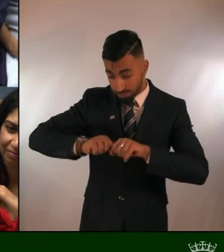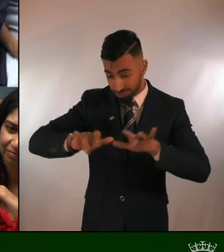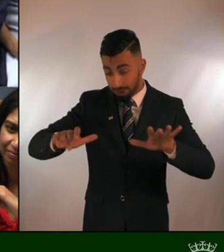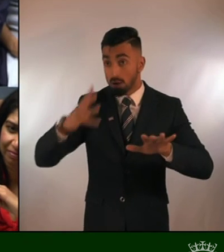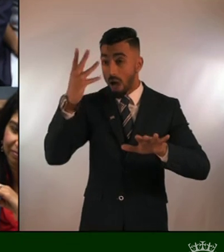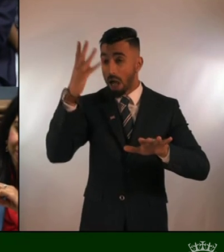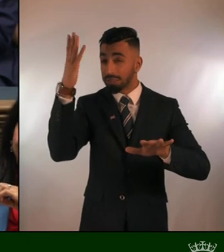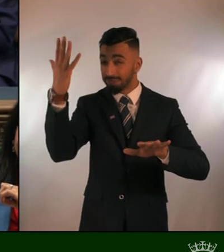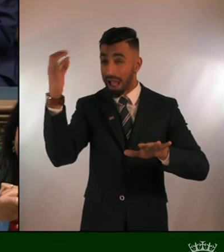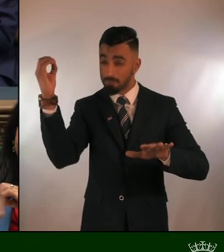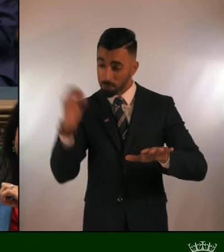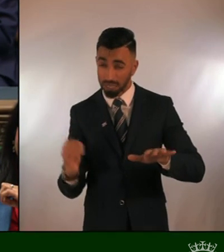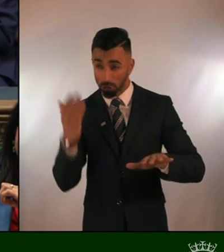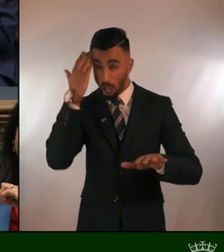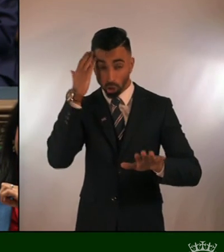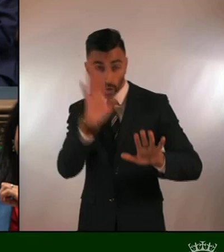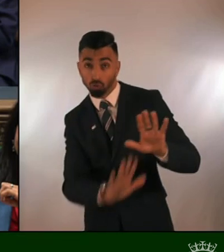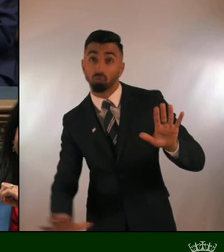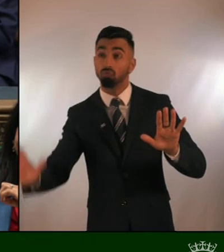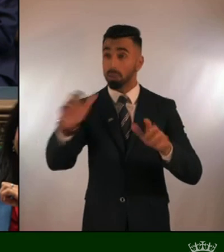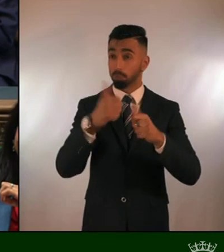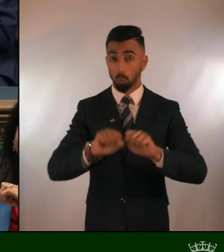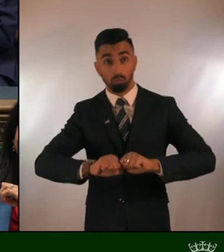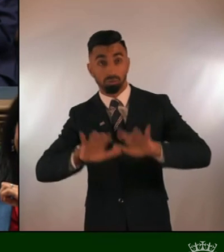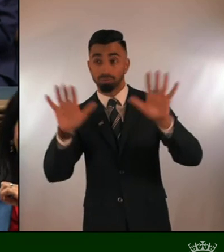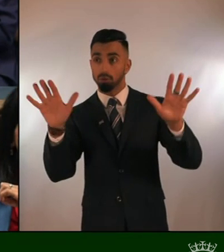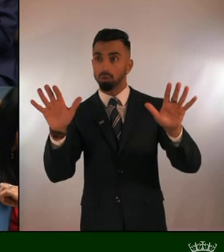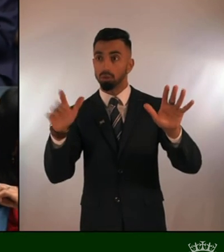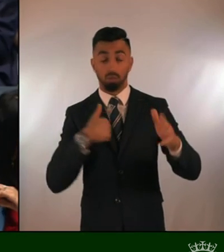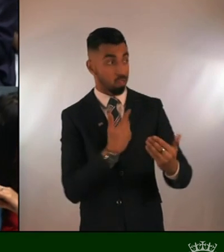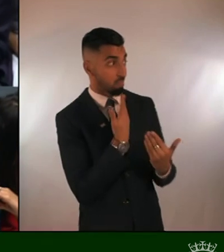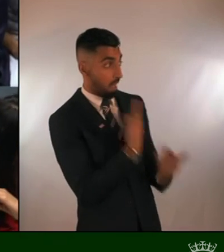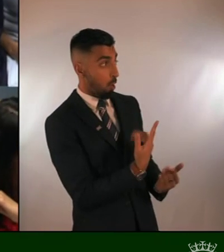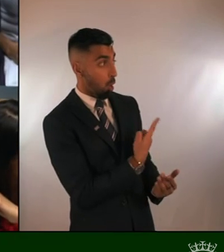Let me thank my right honourable Friend the Culture Secretary, who will get this done.